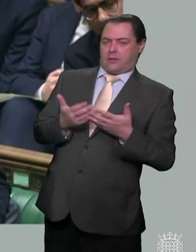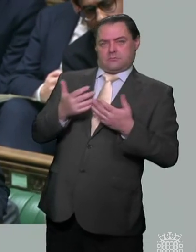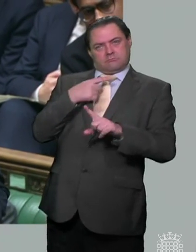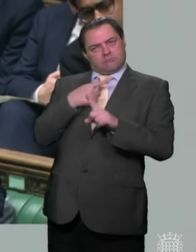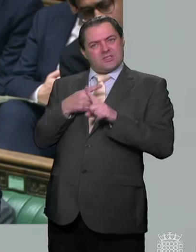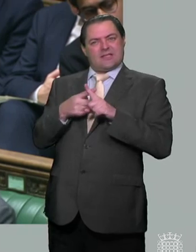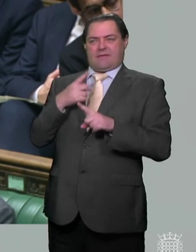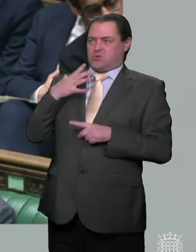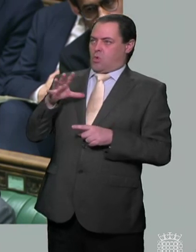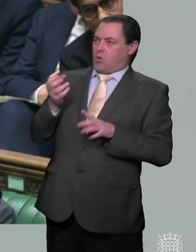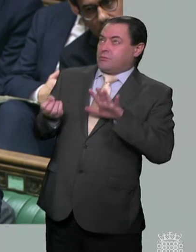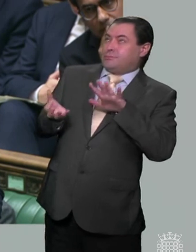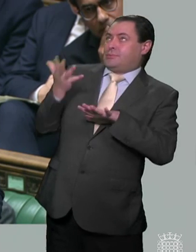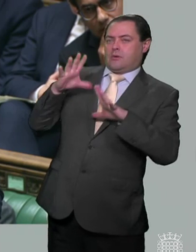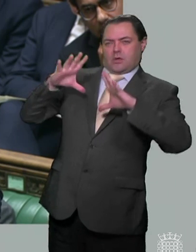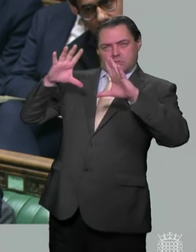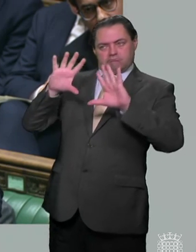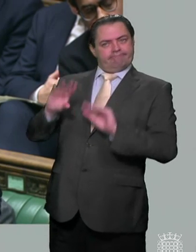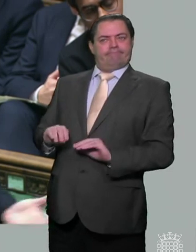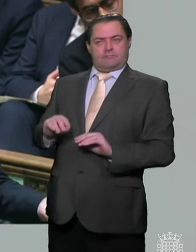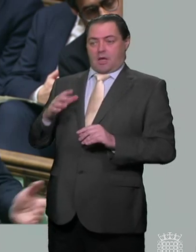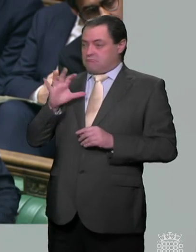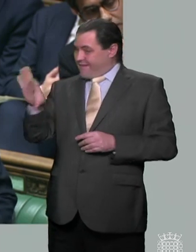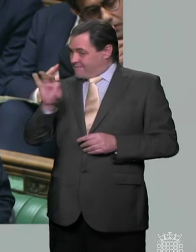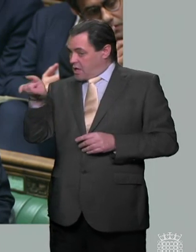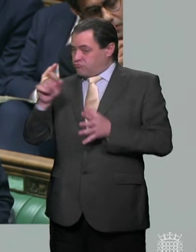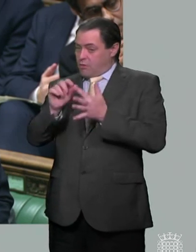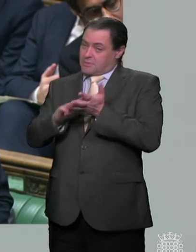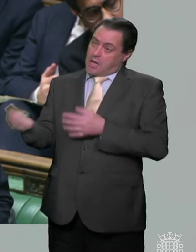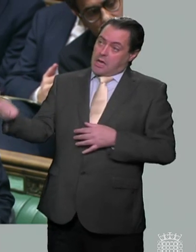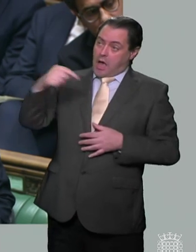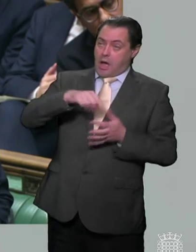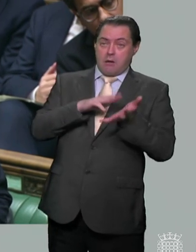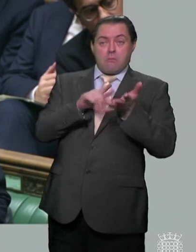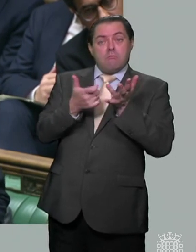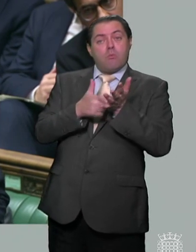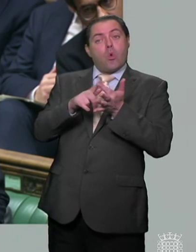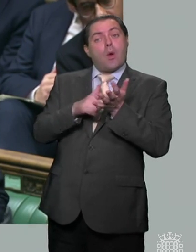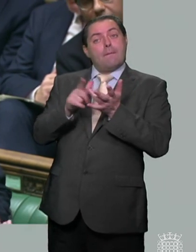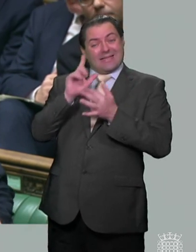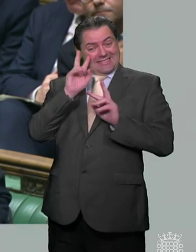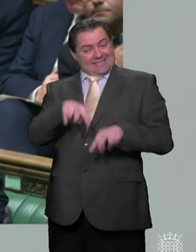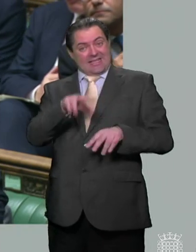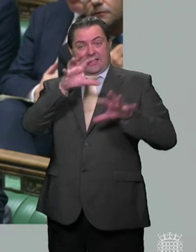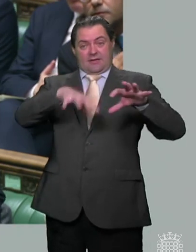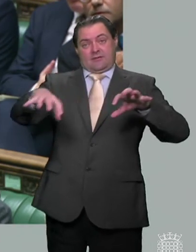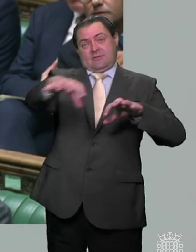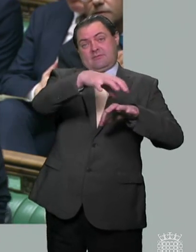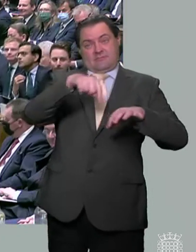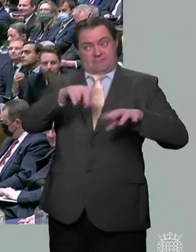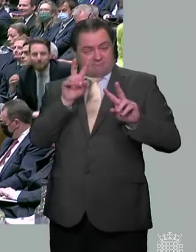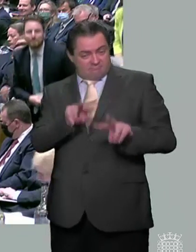I would like to invite the Prime Minister to come to the Morecambe riviera to see the Eden Project site at his earliest convenience.